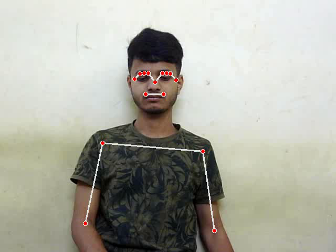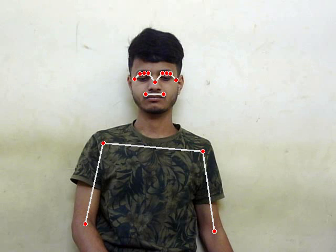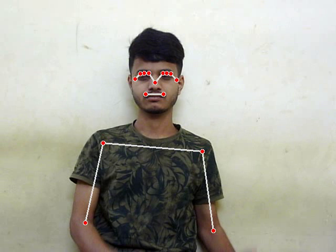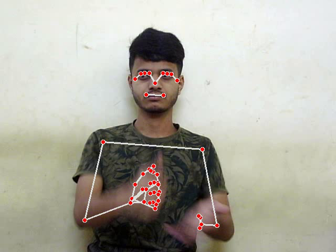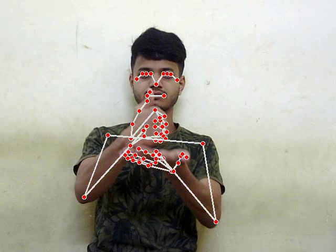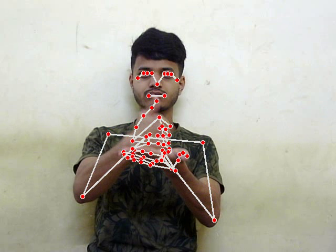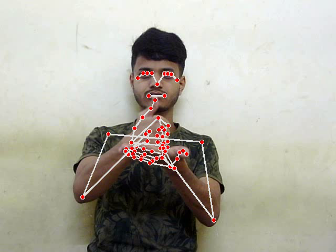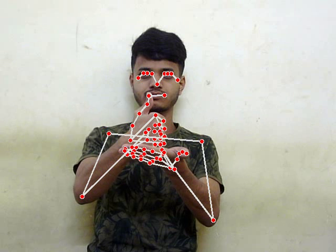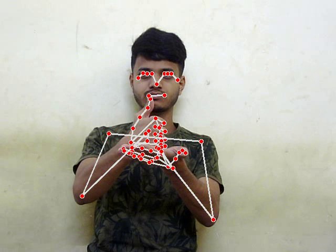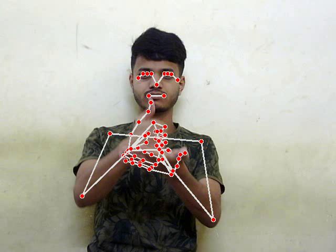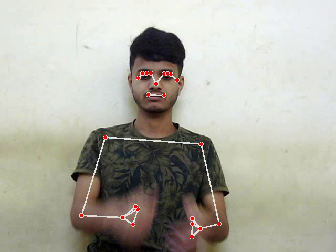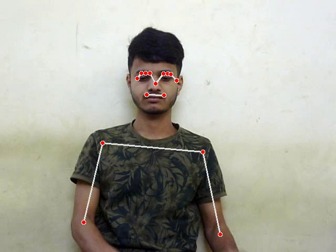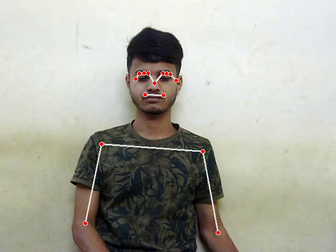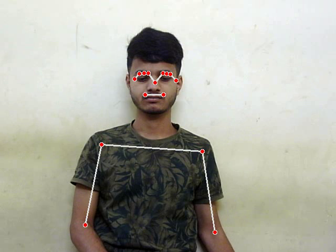help